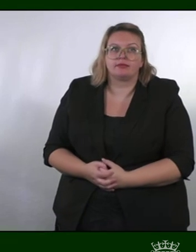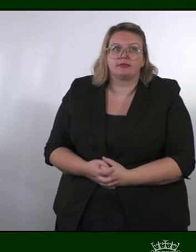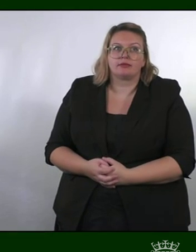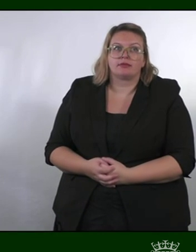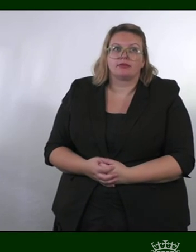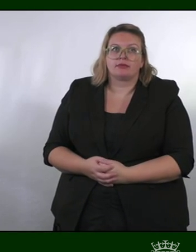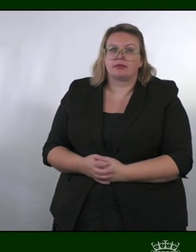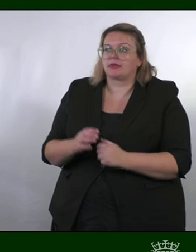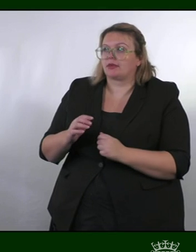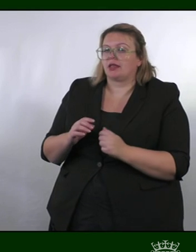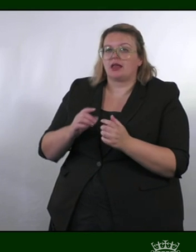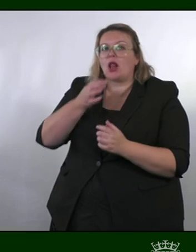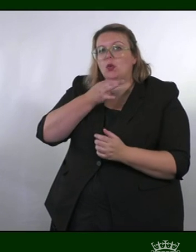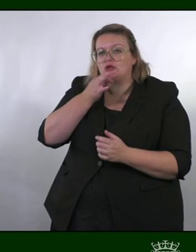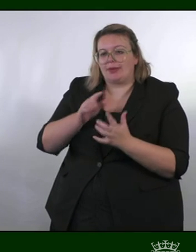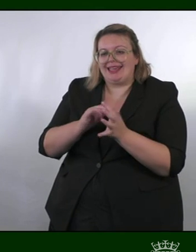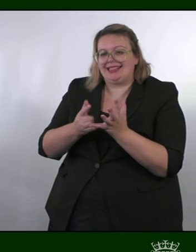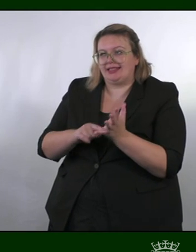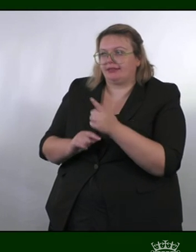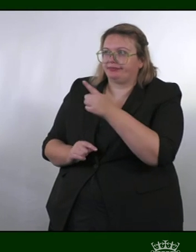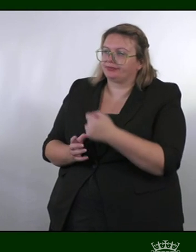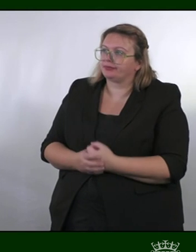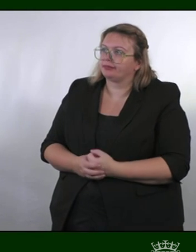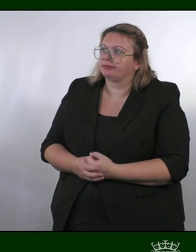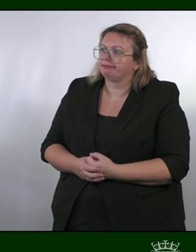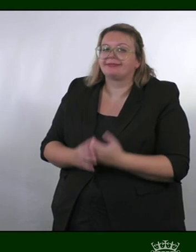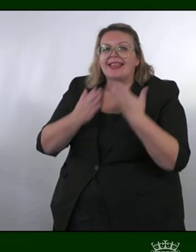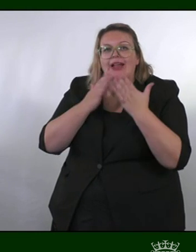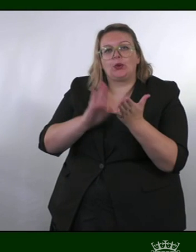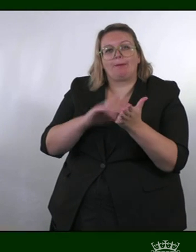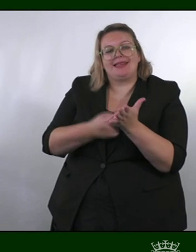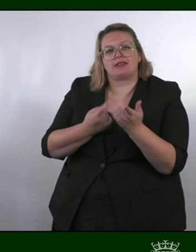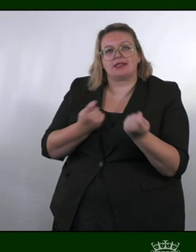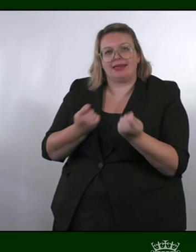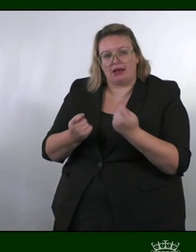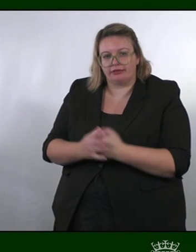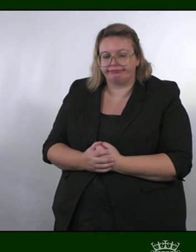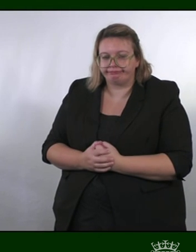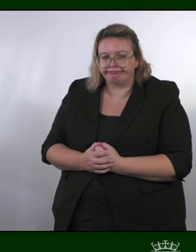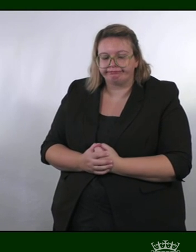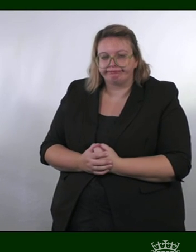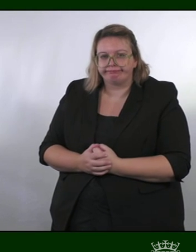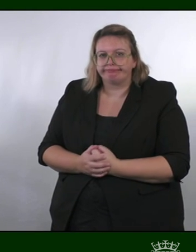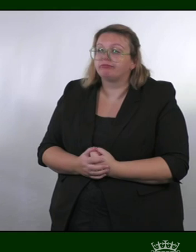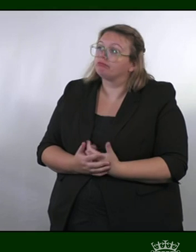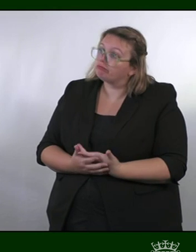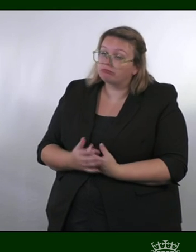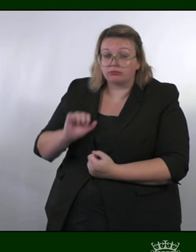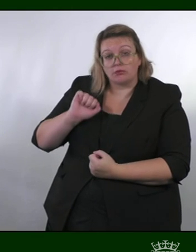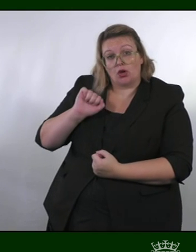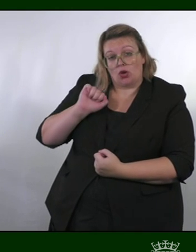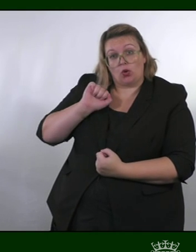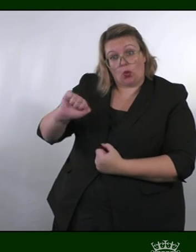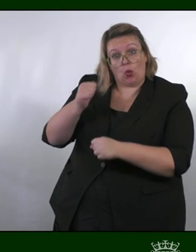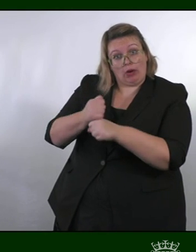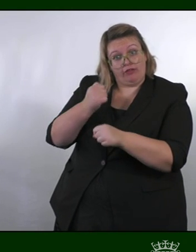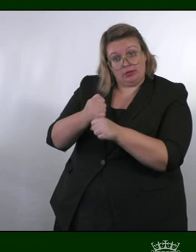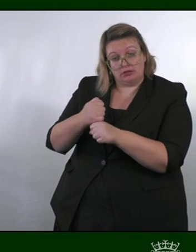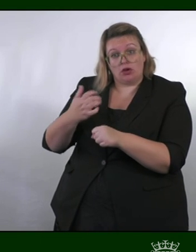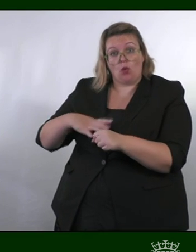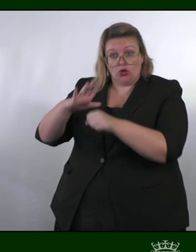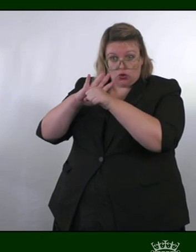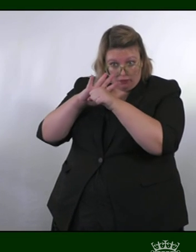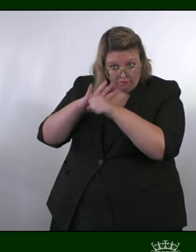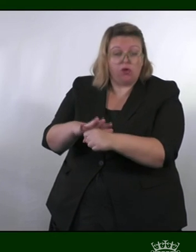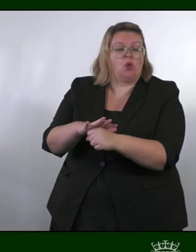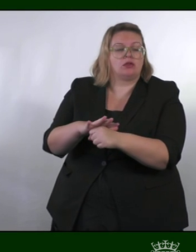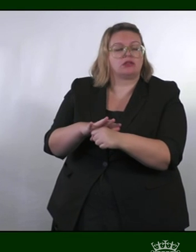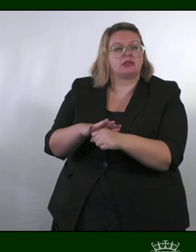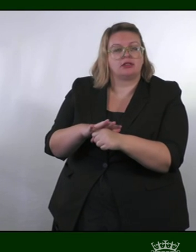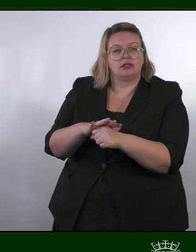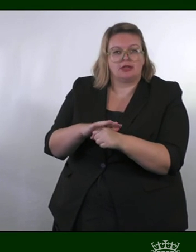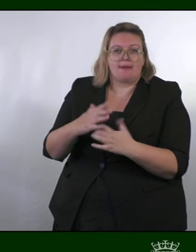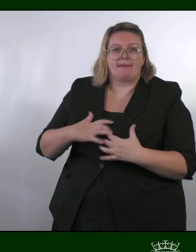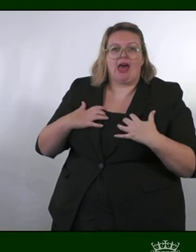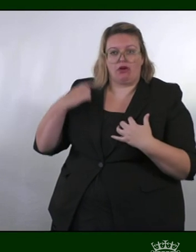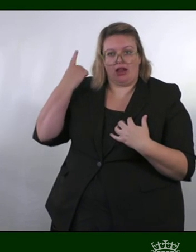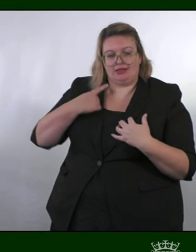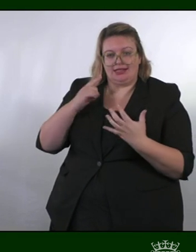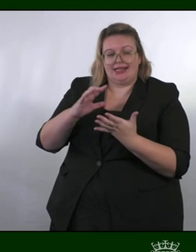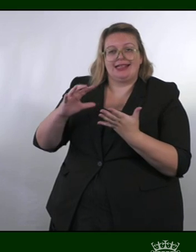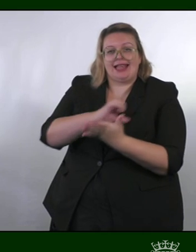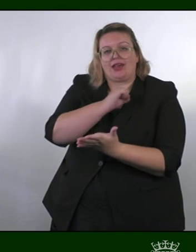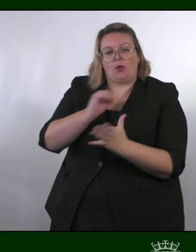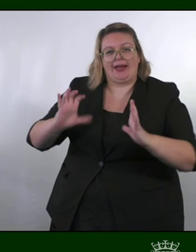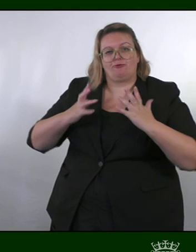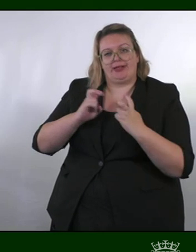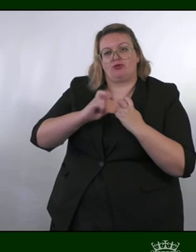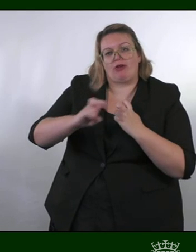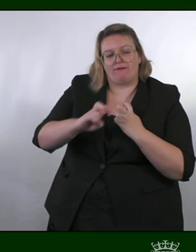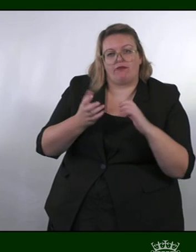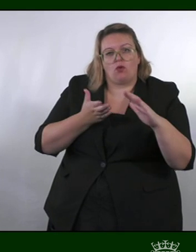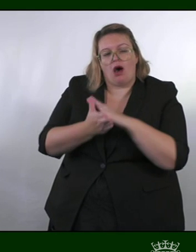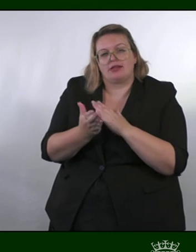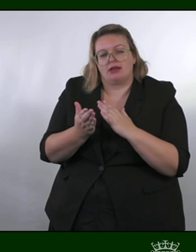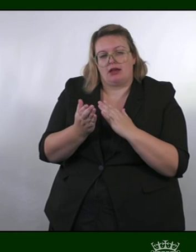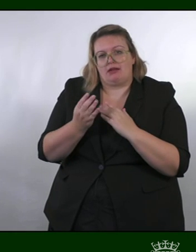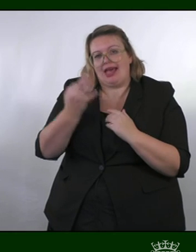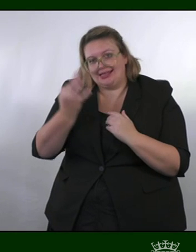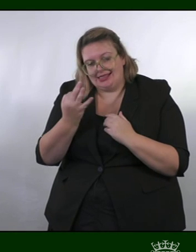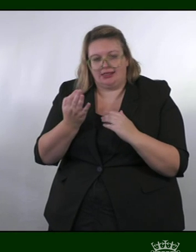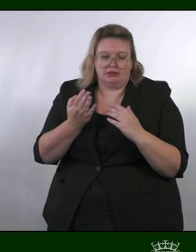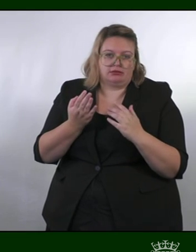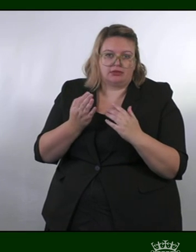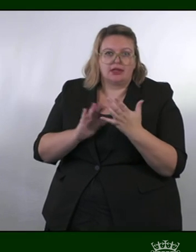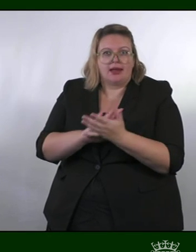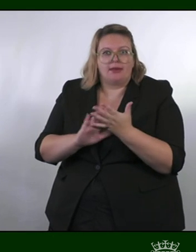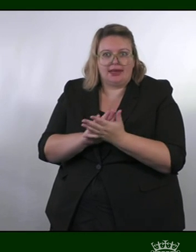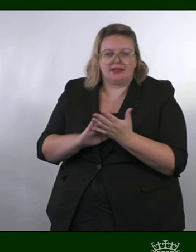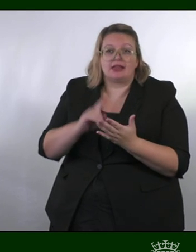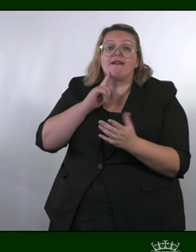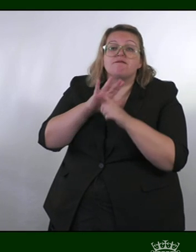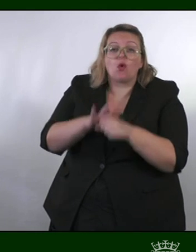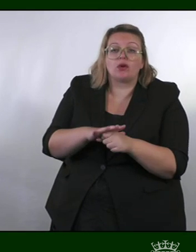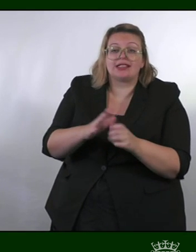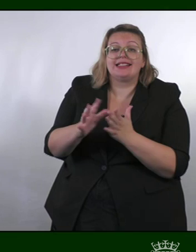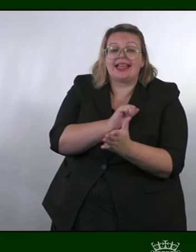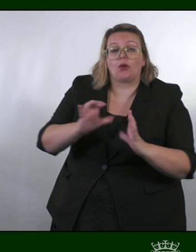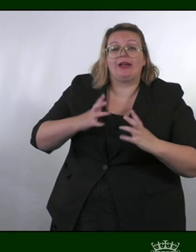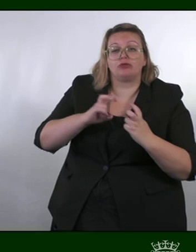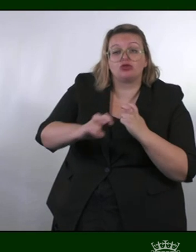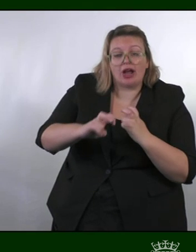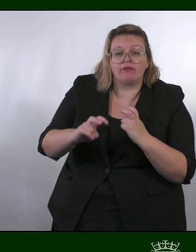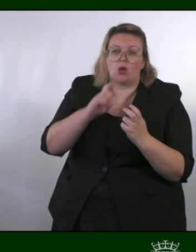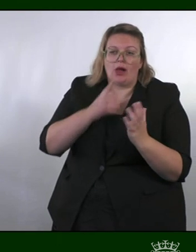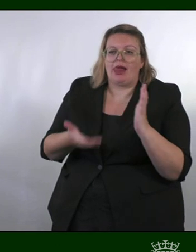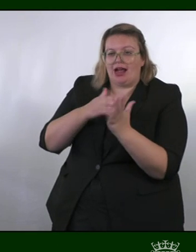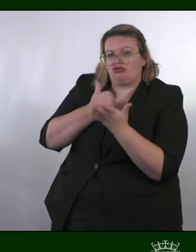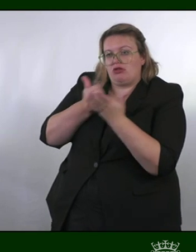Can the Prime Minister confirm that his Government are seeking to force the Mayor of London, Sadiq Khan, to remove free travel for under-18s and for holders of the 60-plus travel card in return for further financial support for TfL to keep the tubes and buses running?